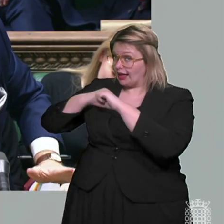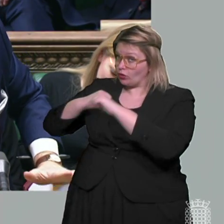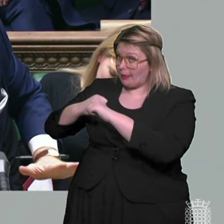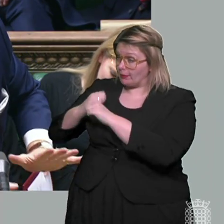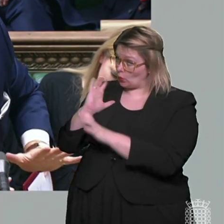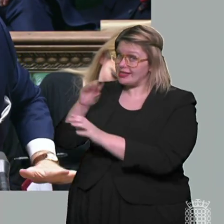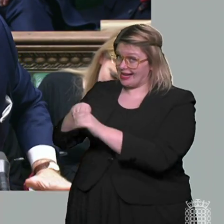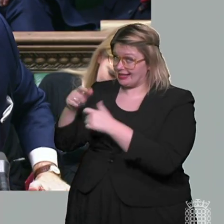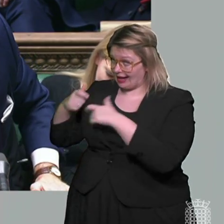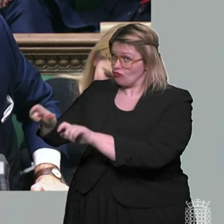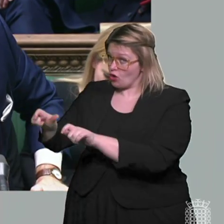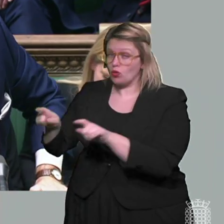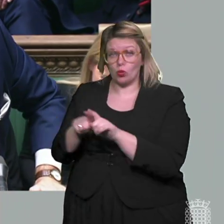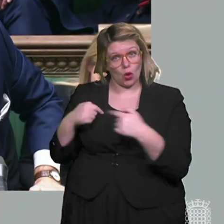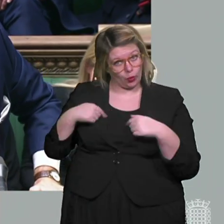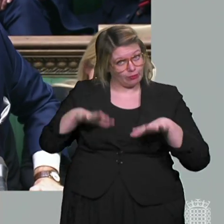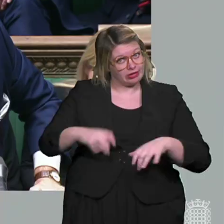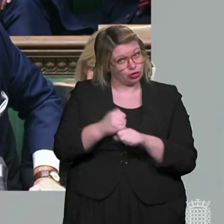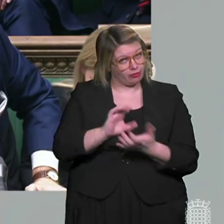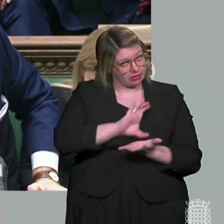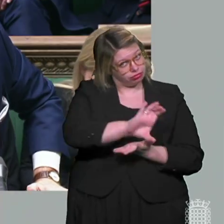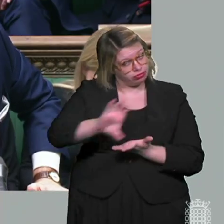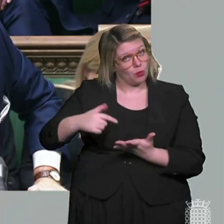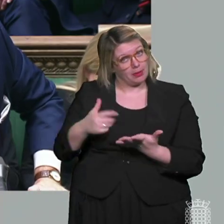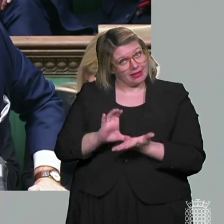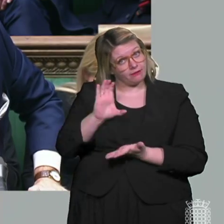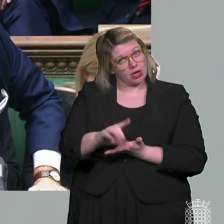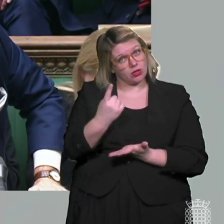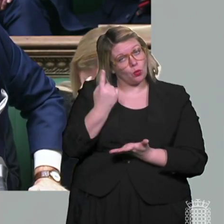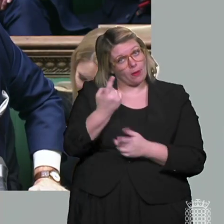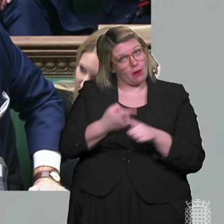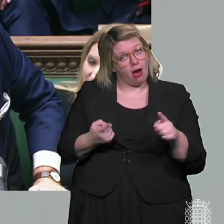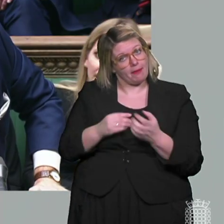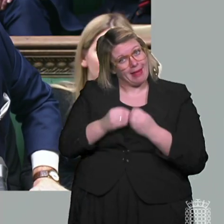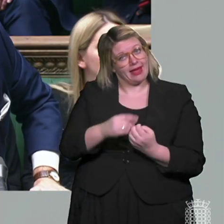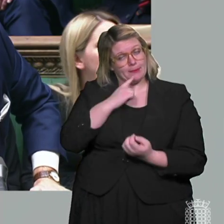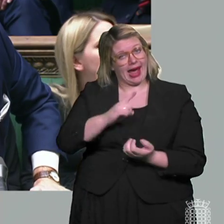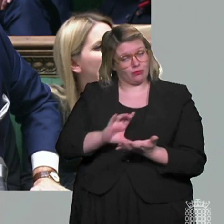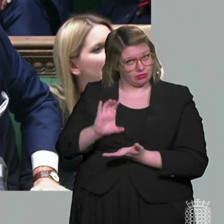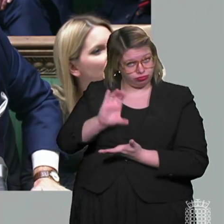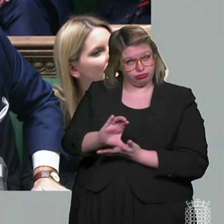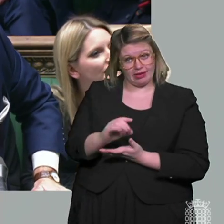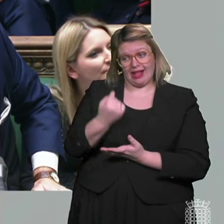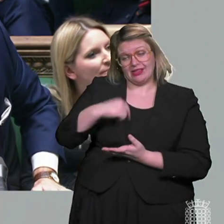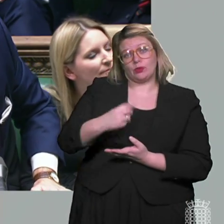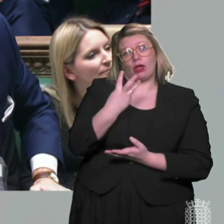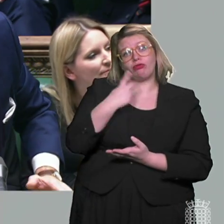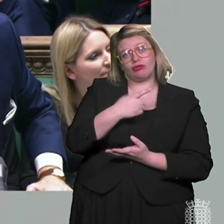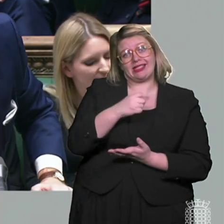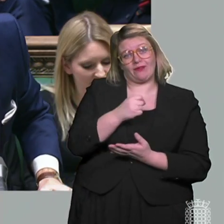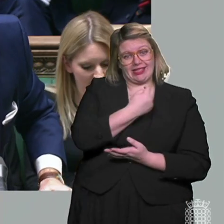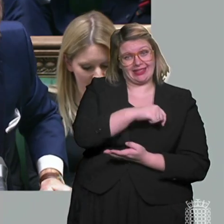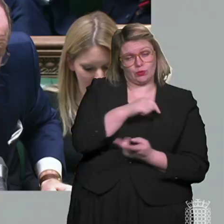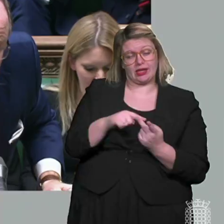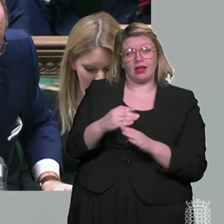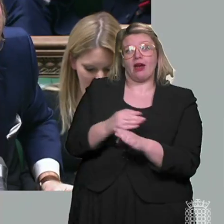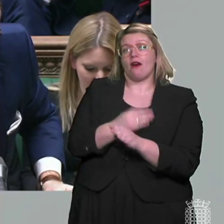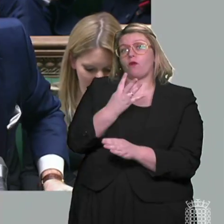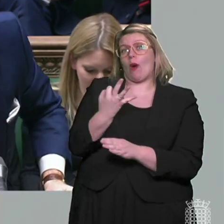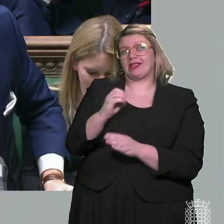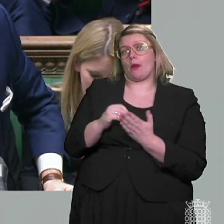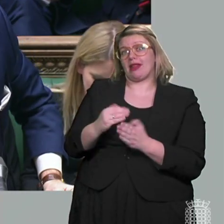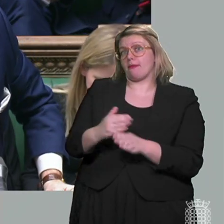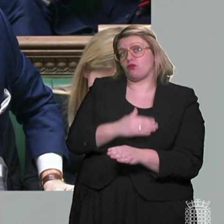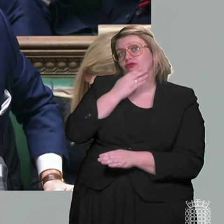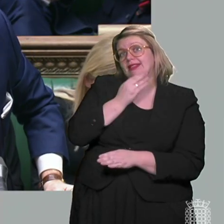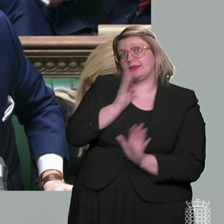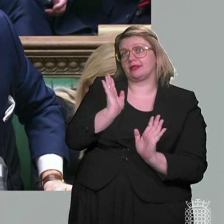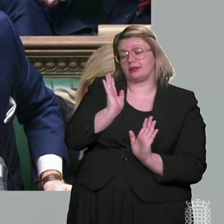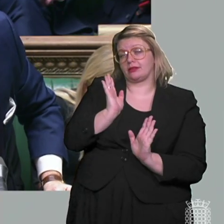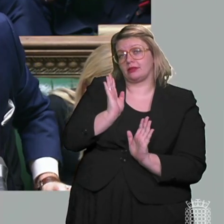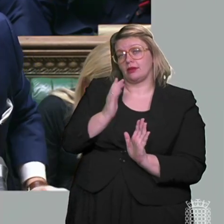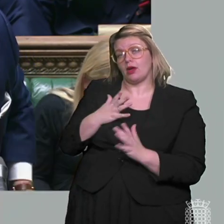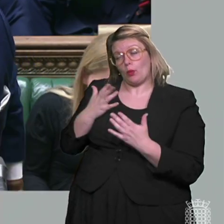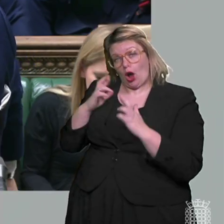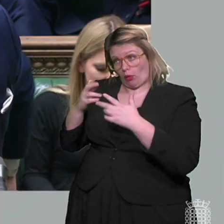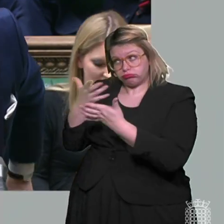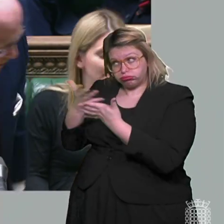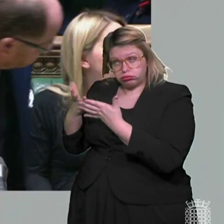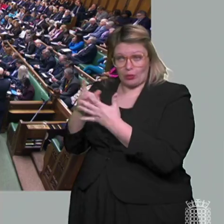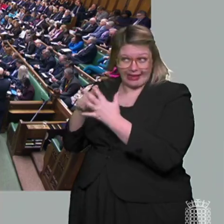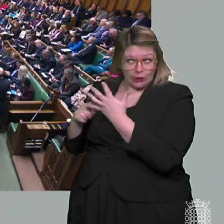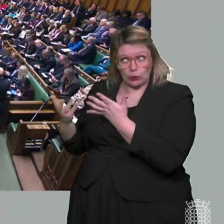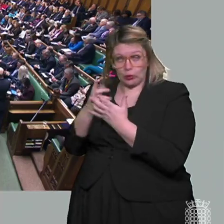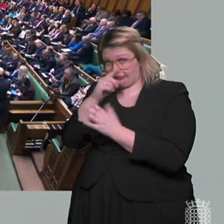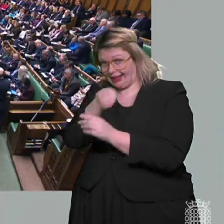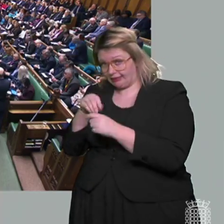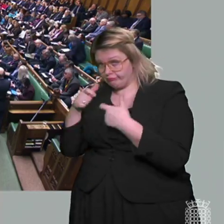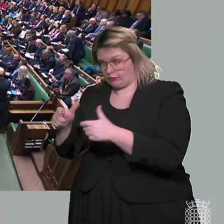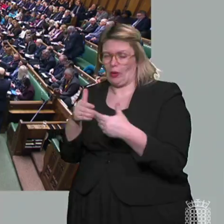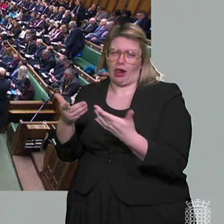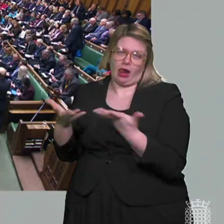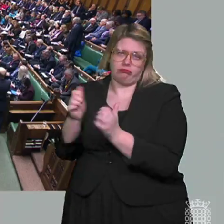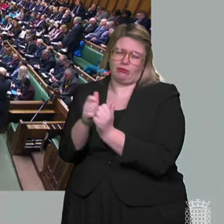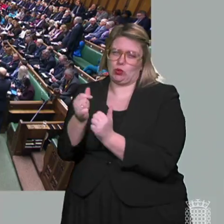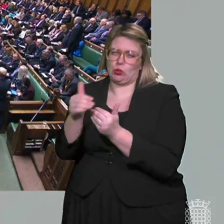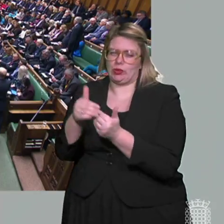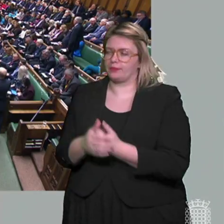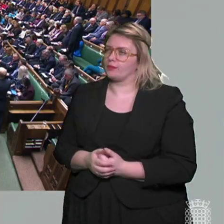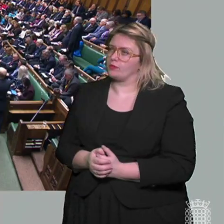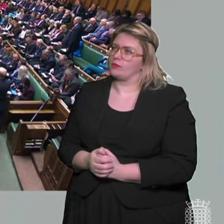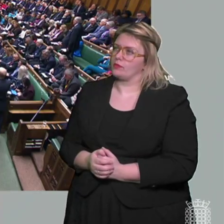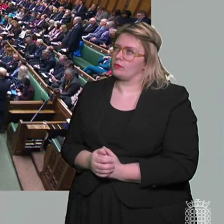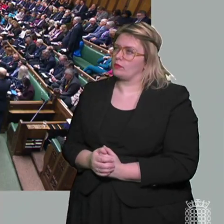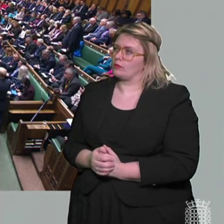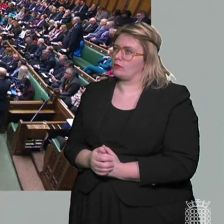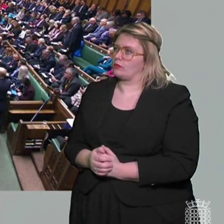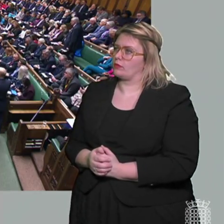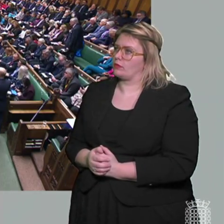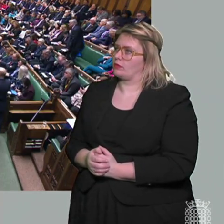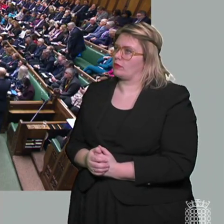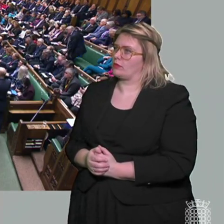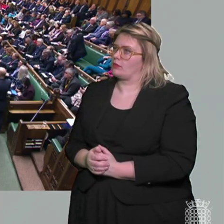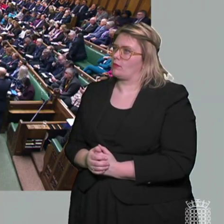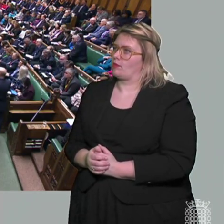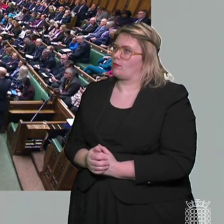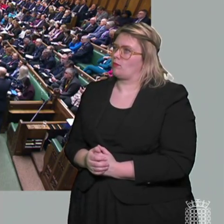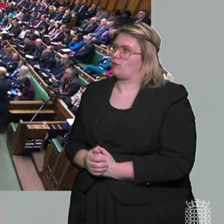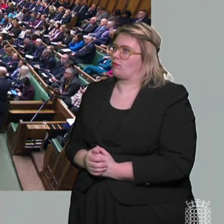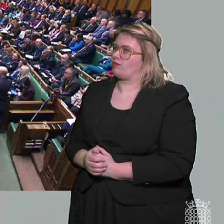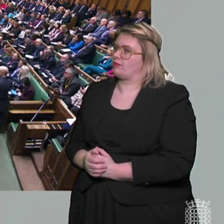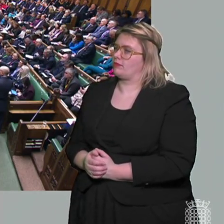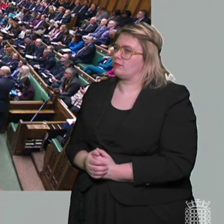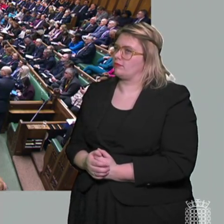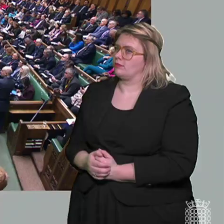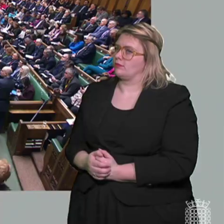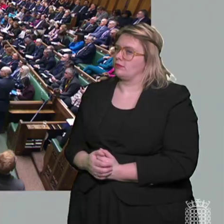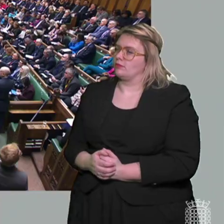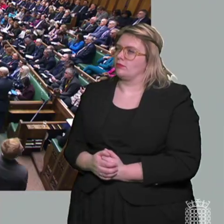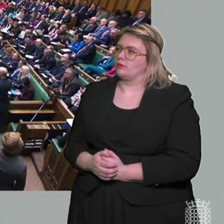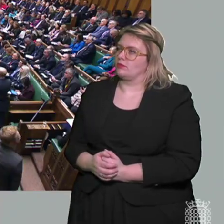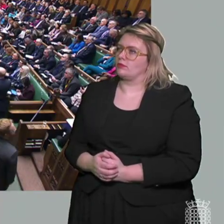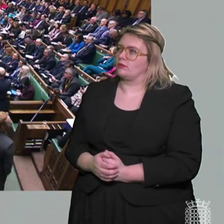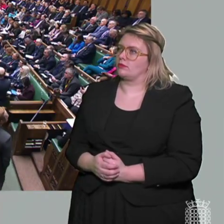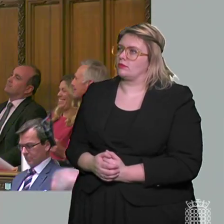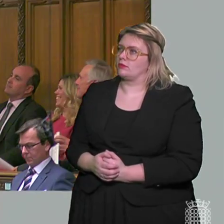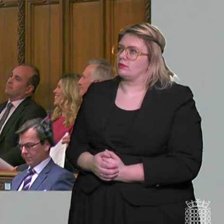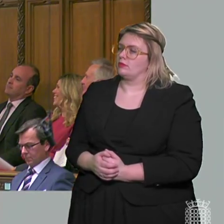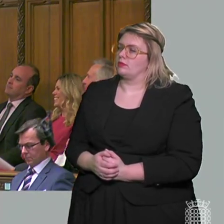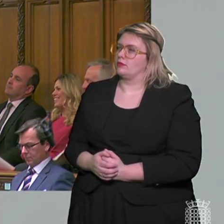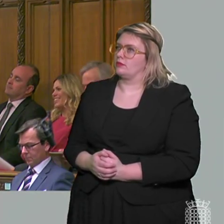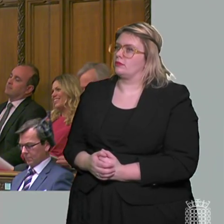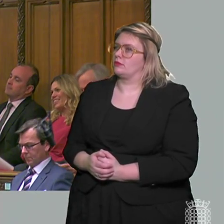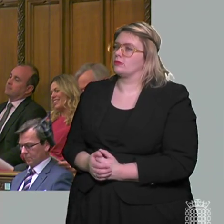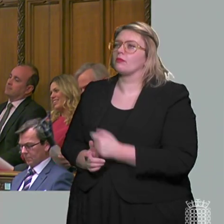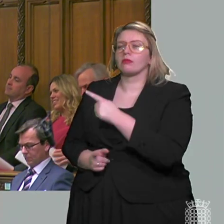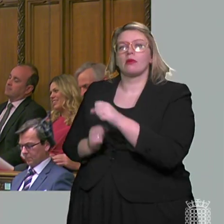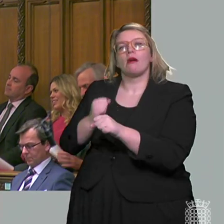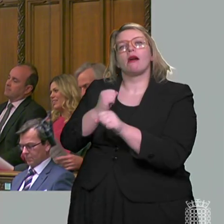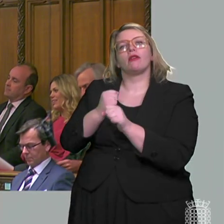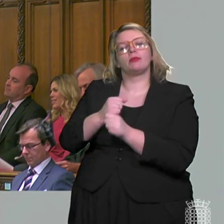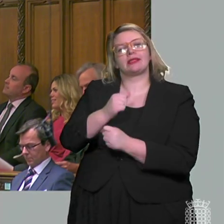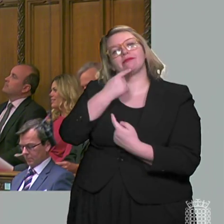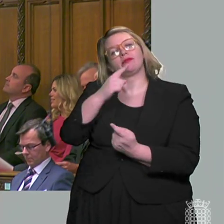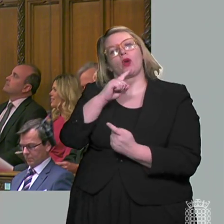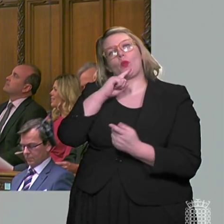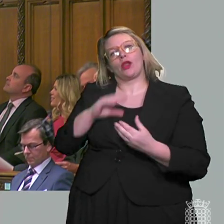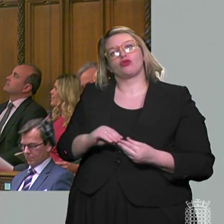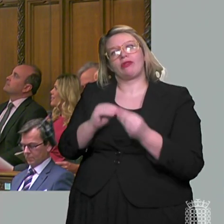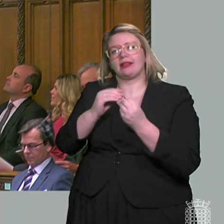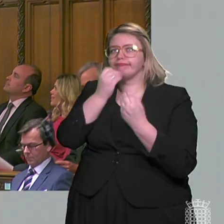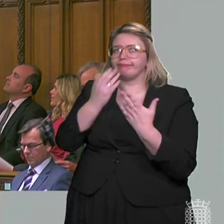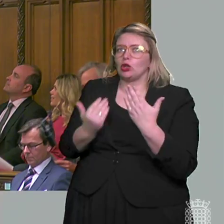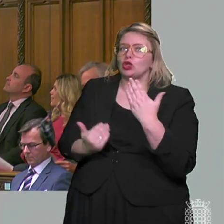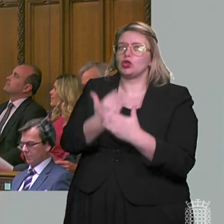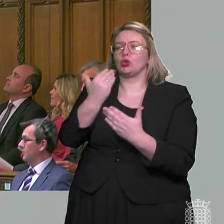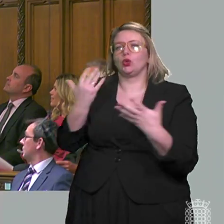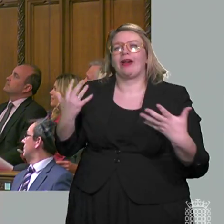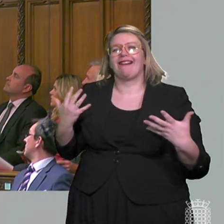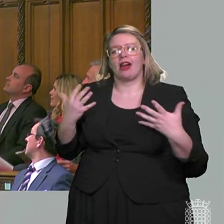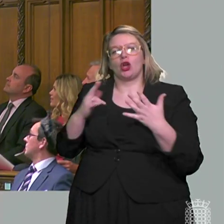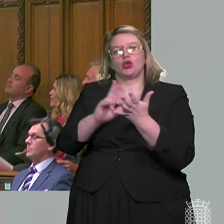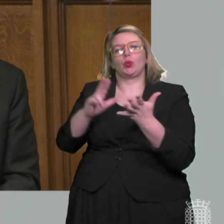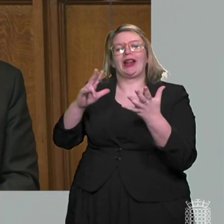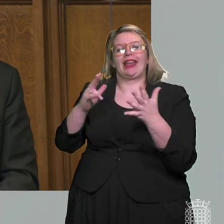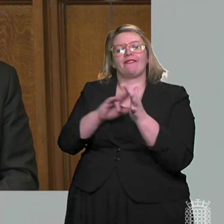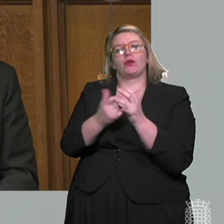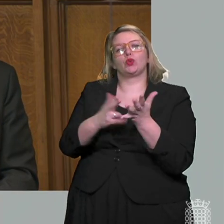we have continued to fund the sector—with just over £1.2 billion, including £370 million this week and £480 million before Christmas—and we look forward to discussing the European